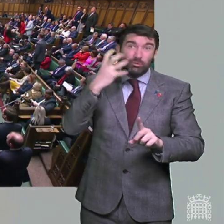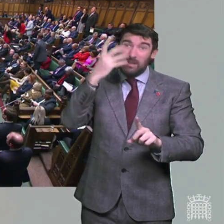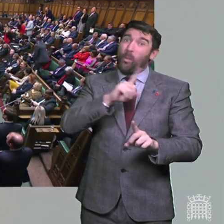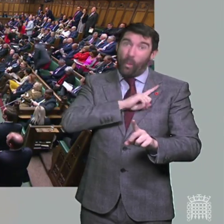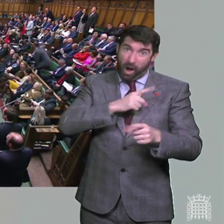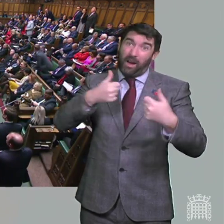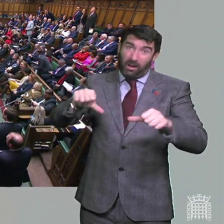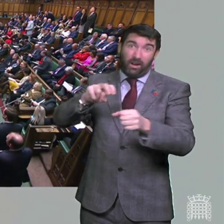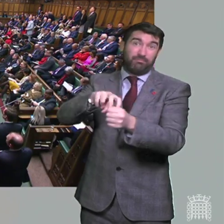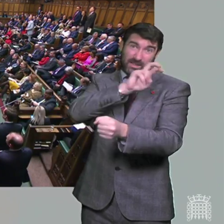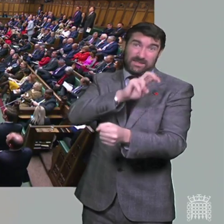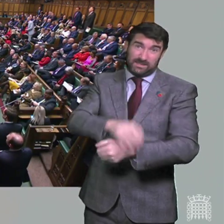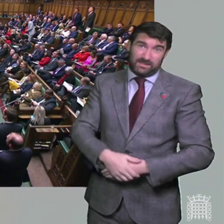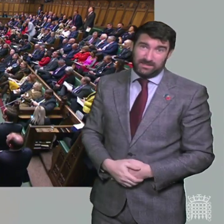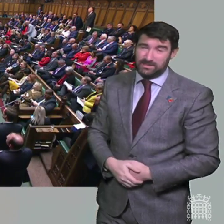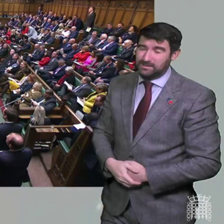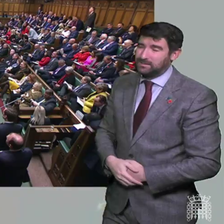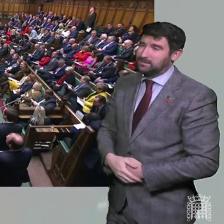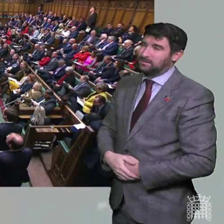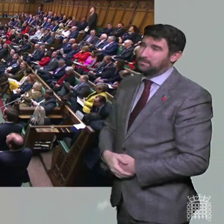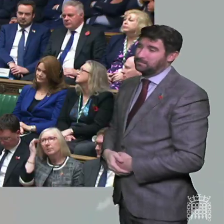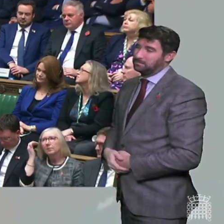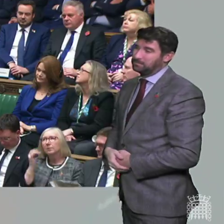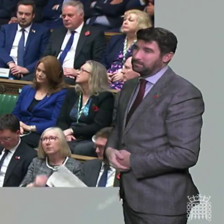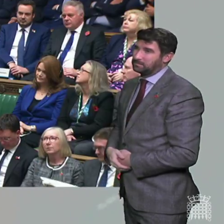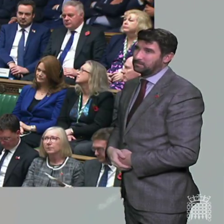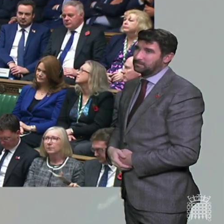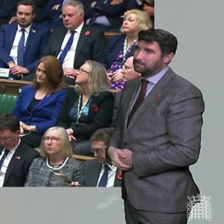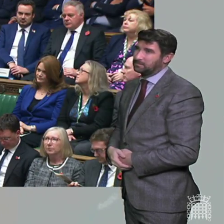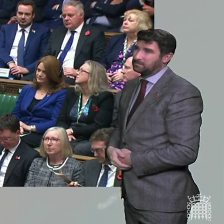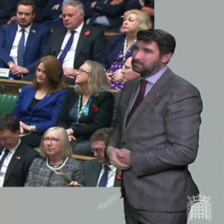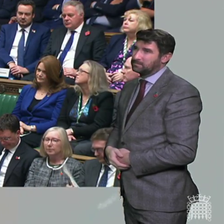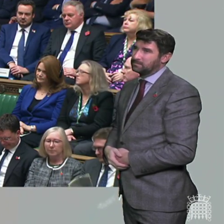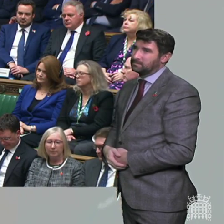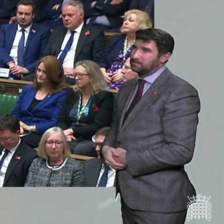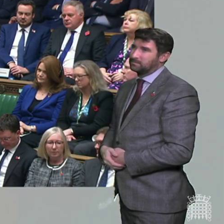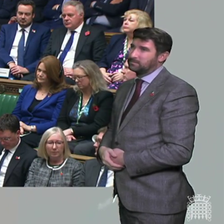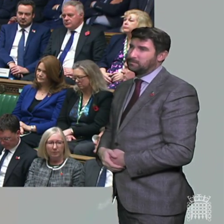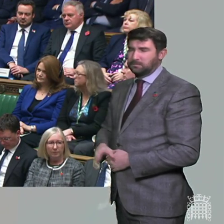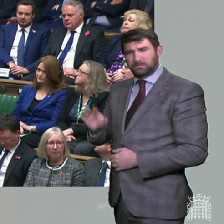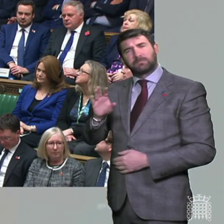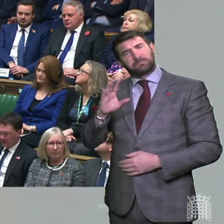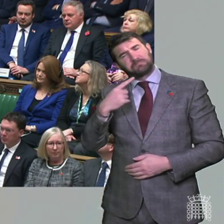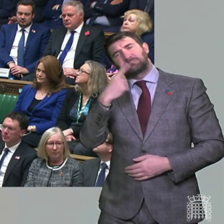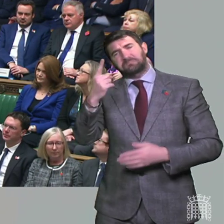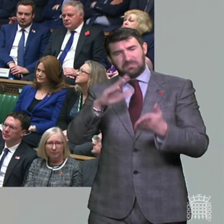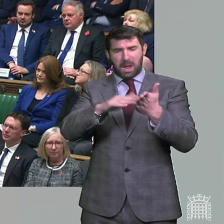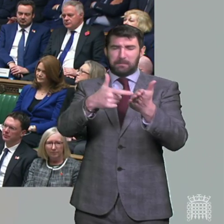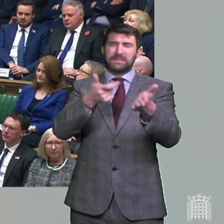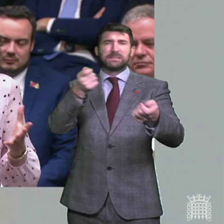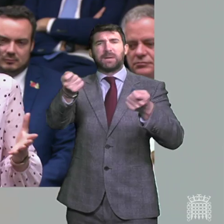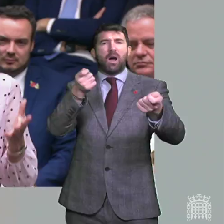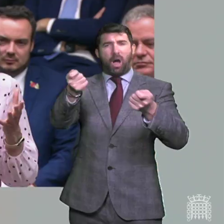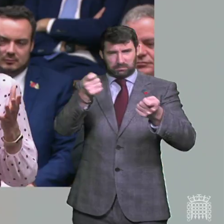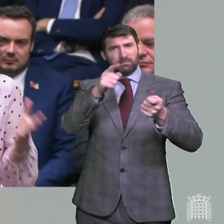Excessive housing targets are placing greater and greater pressure on councils to approve development that damages our environment.